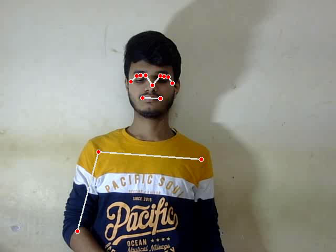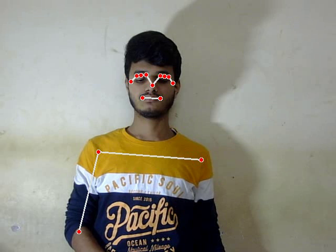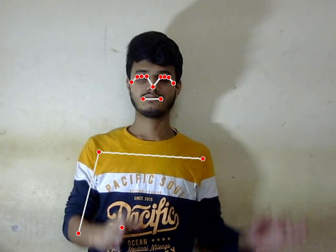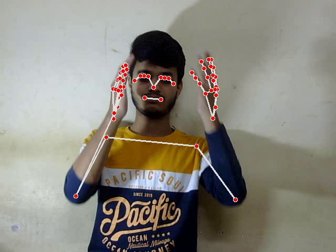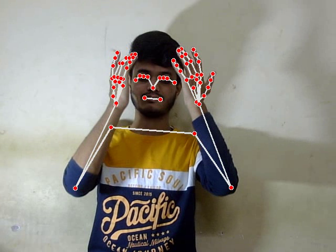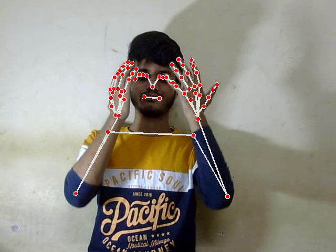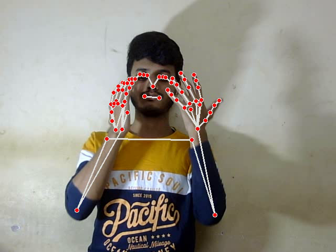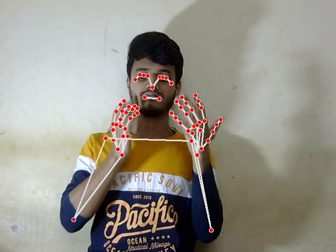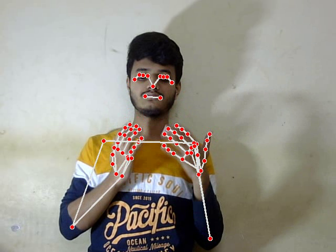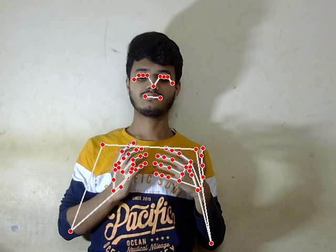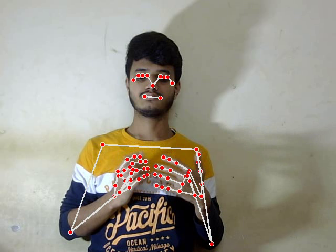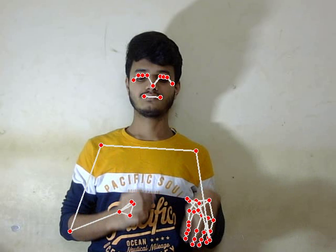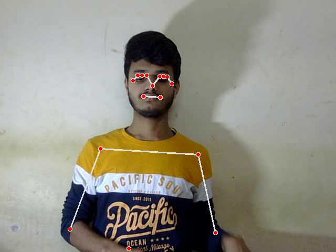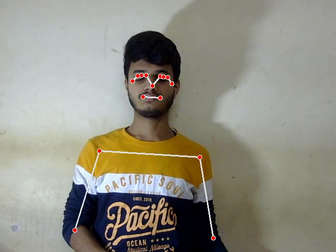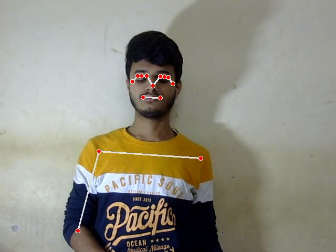sad